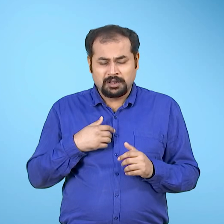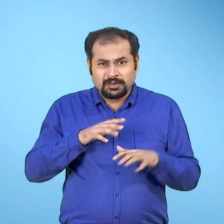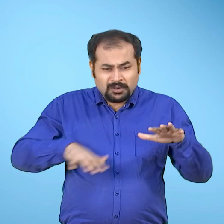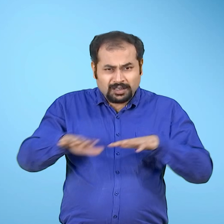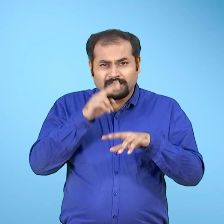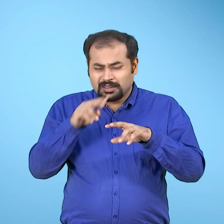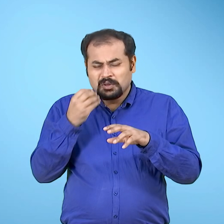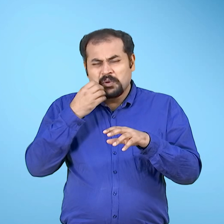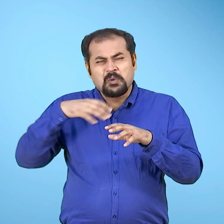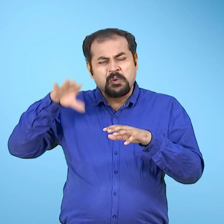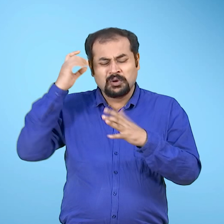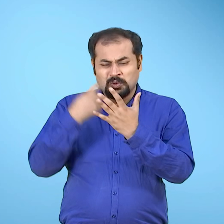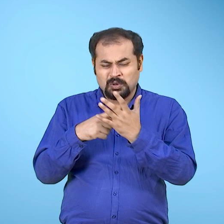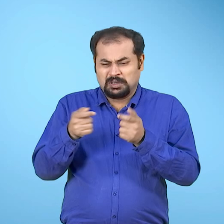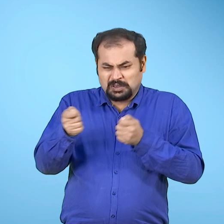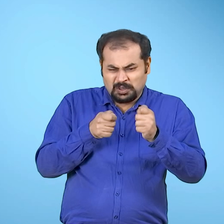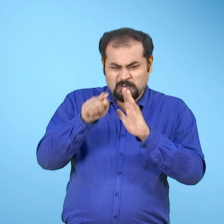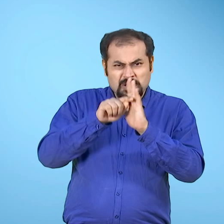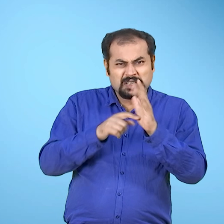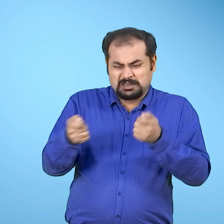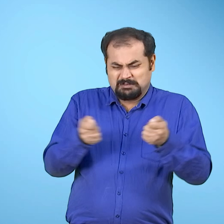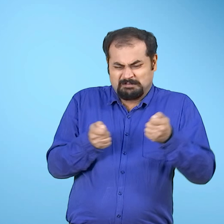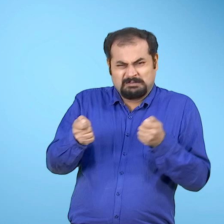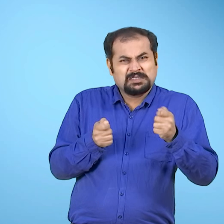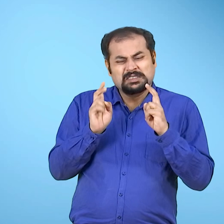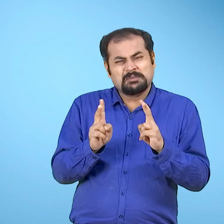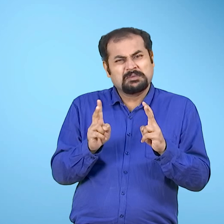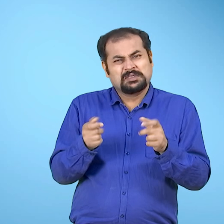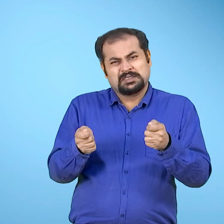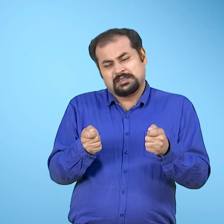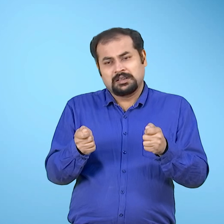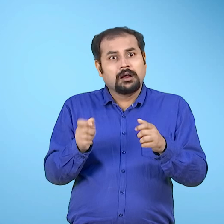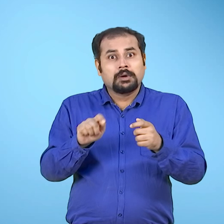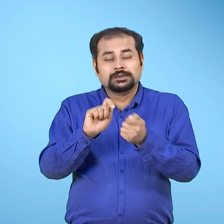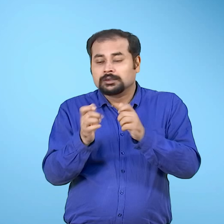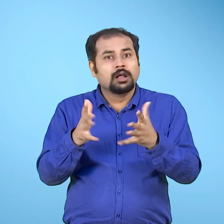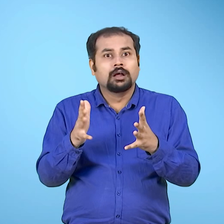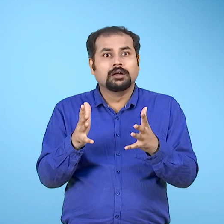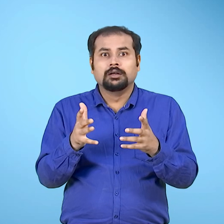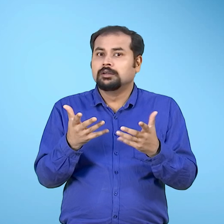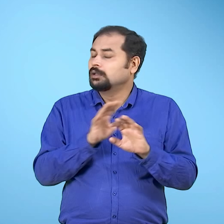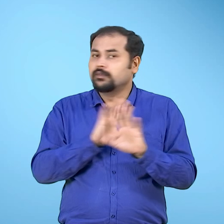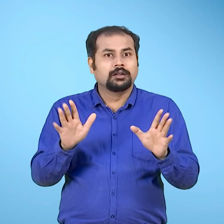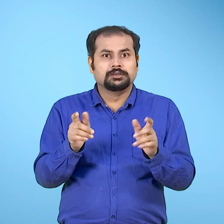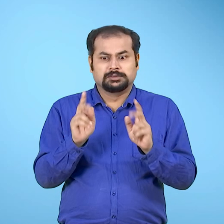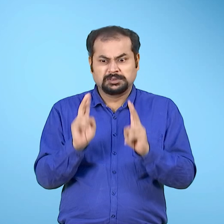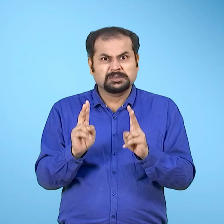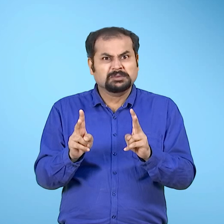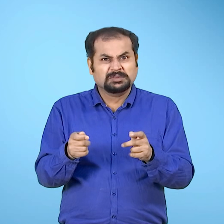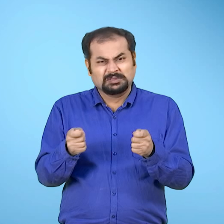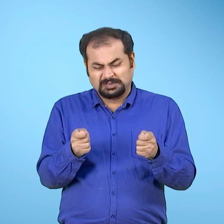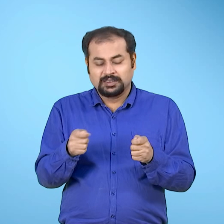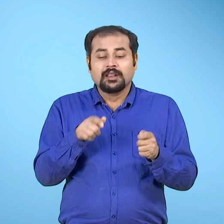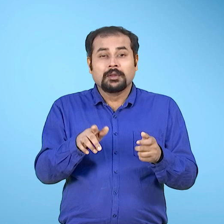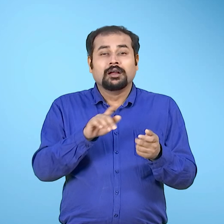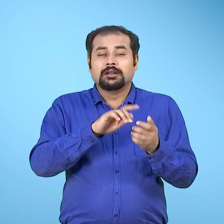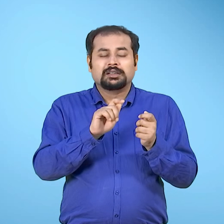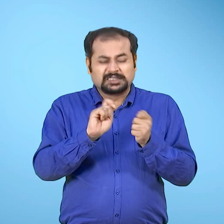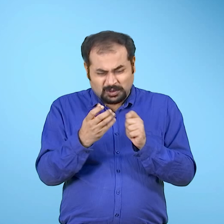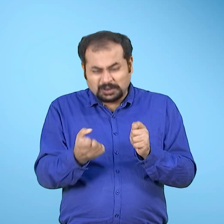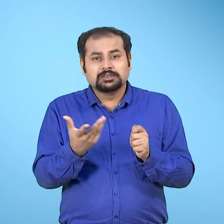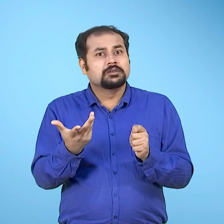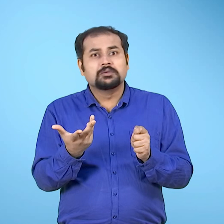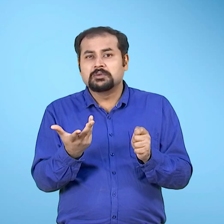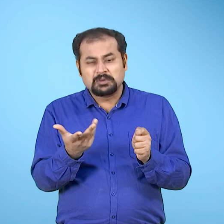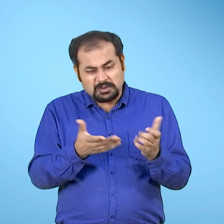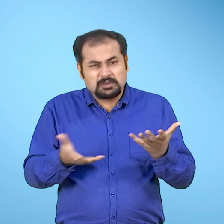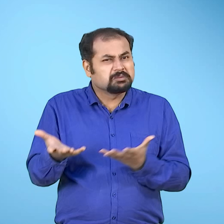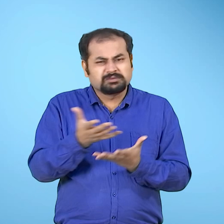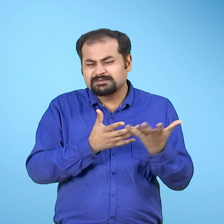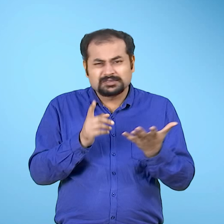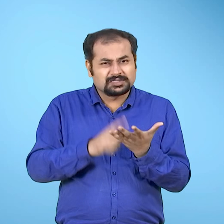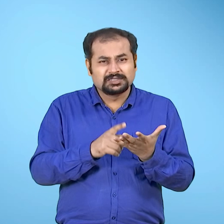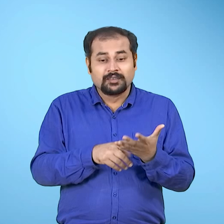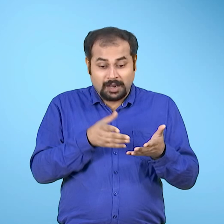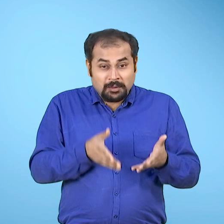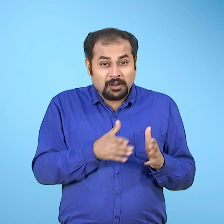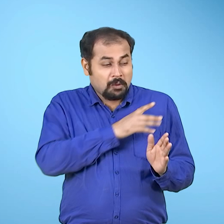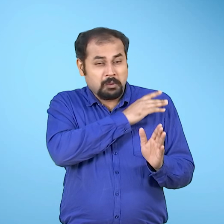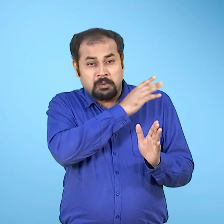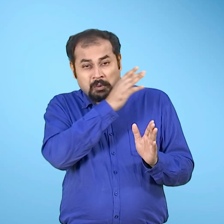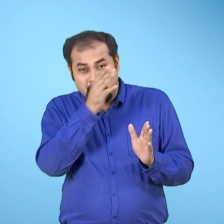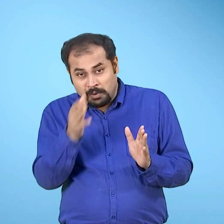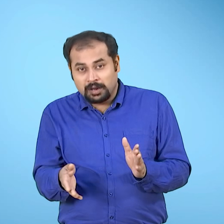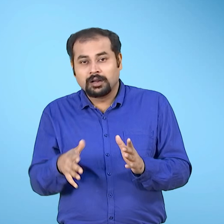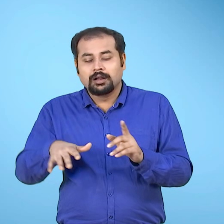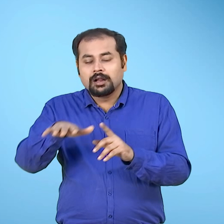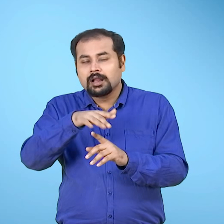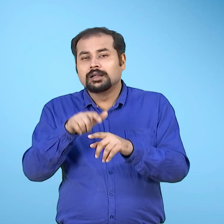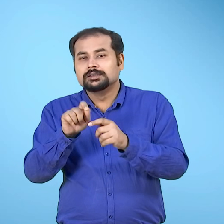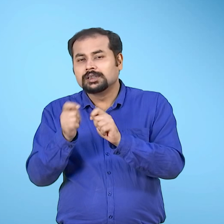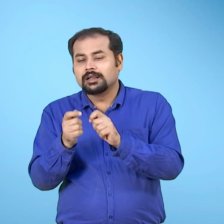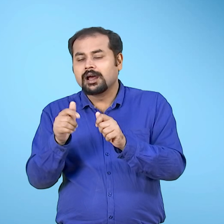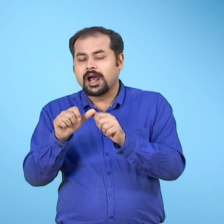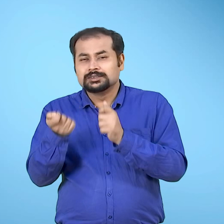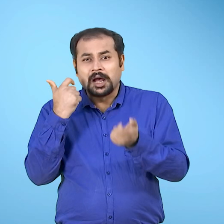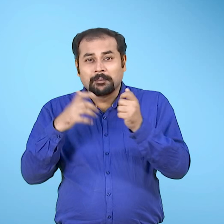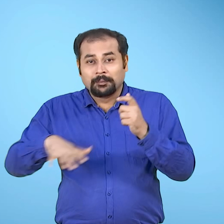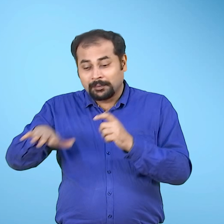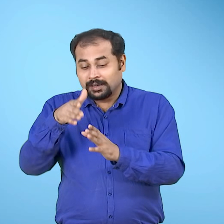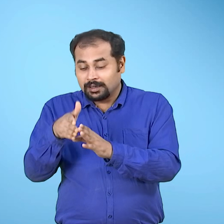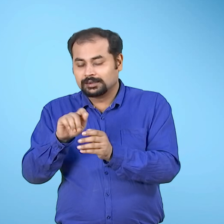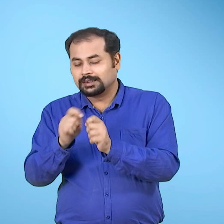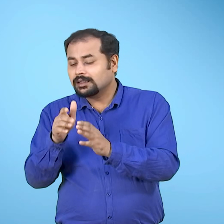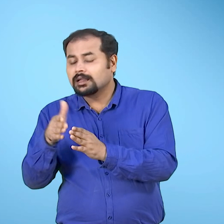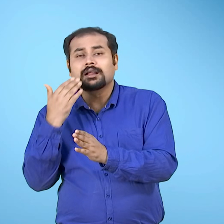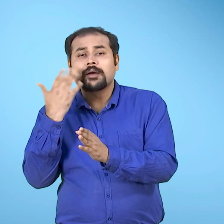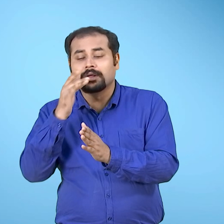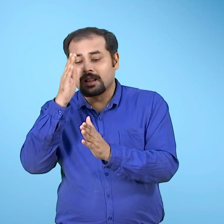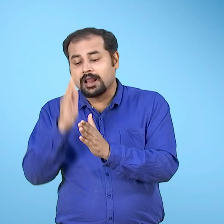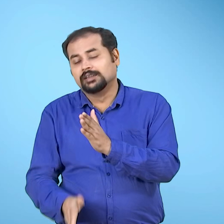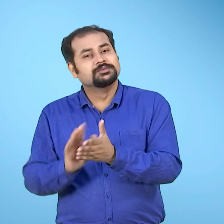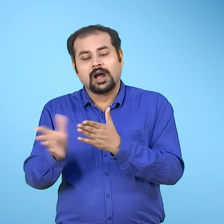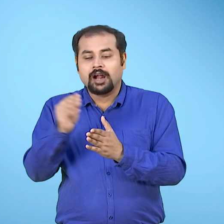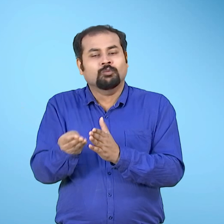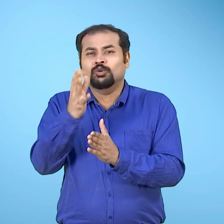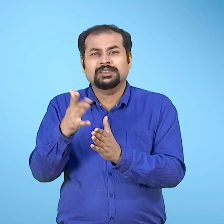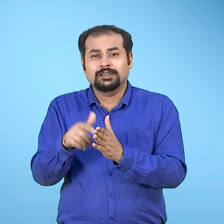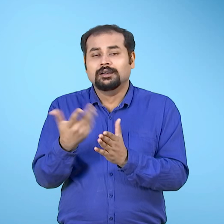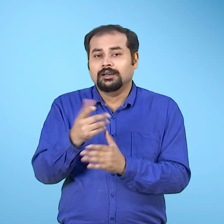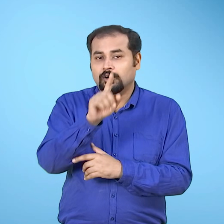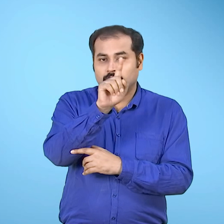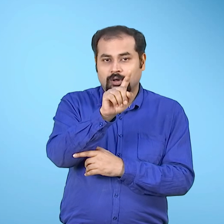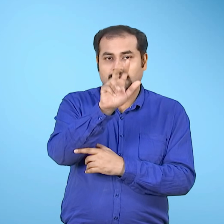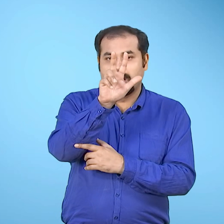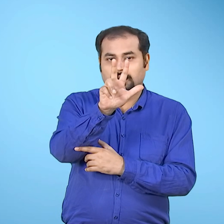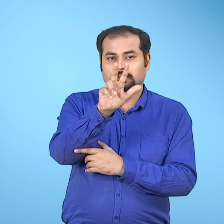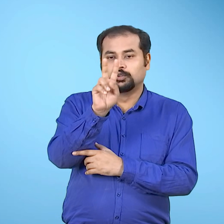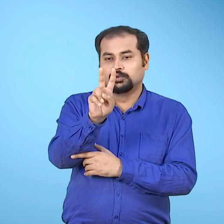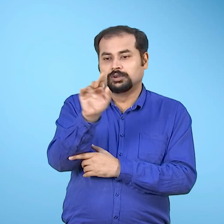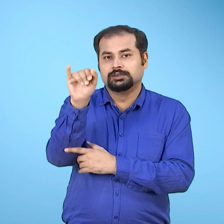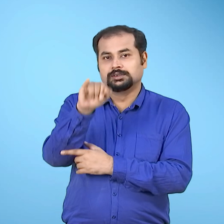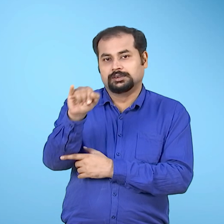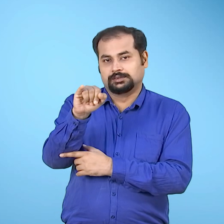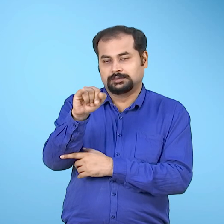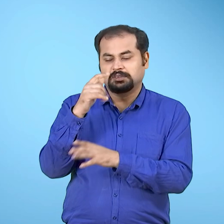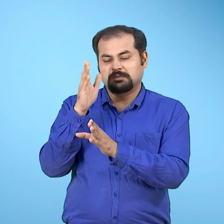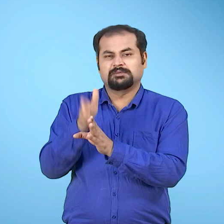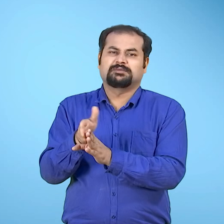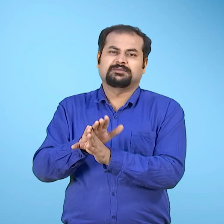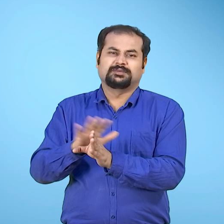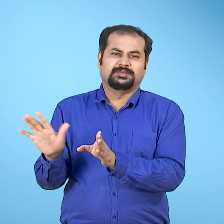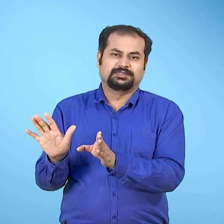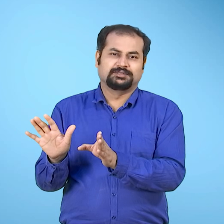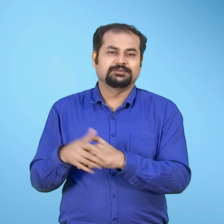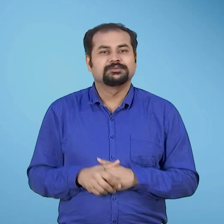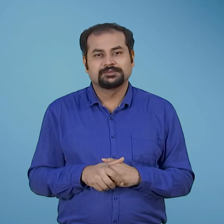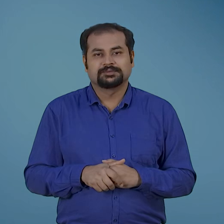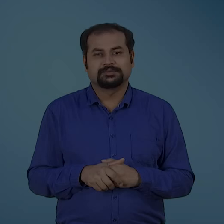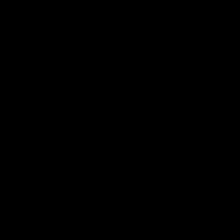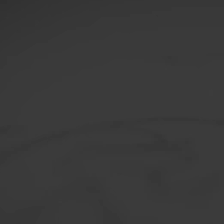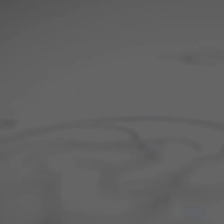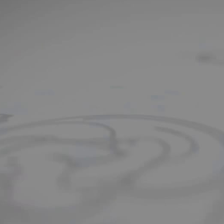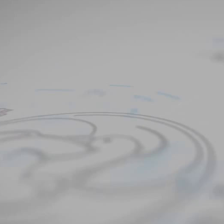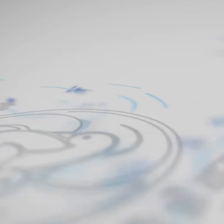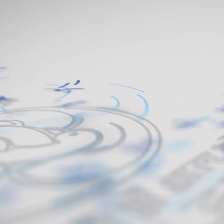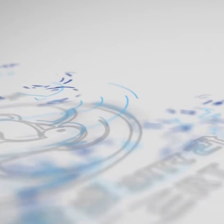They created a new state by suppressing the older political system of the landlords. The Ahoms ruled the Assam region till 1826.